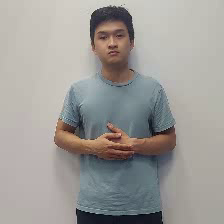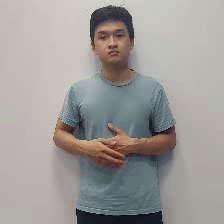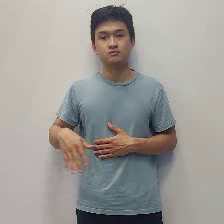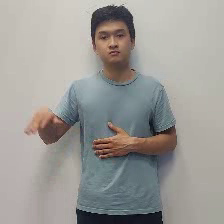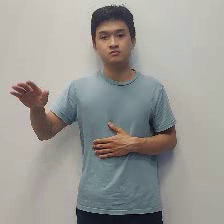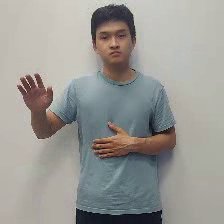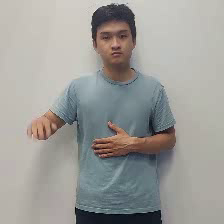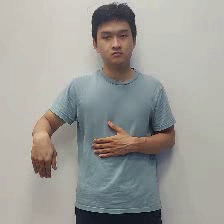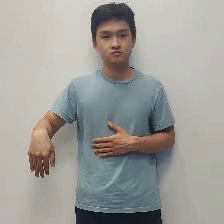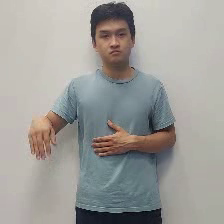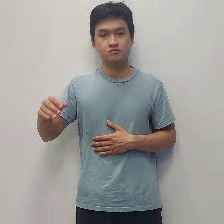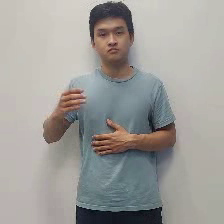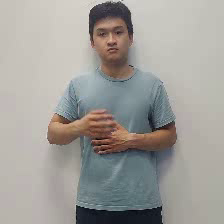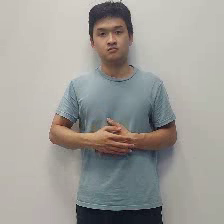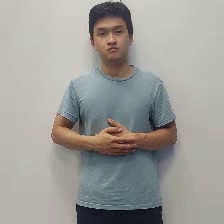Phía sau